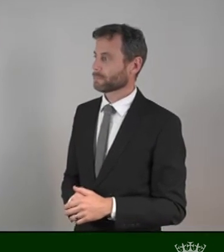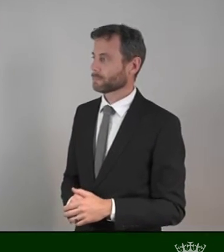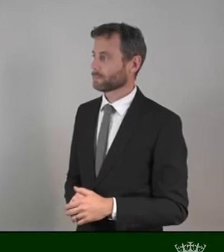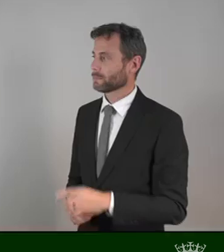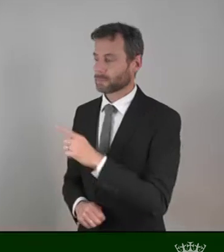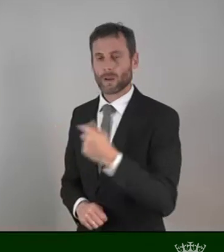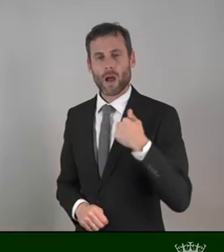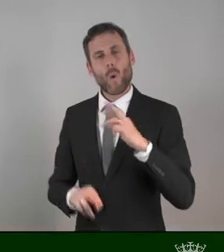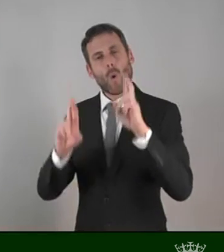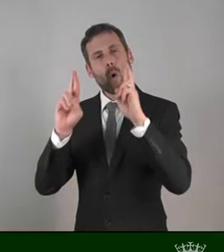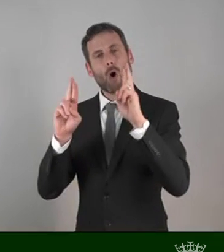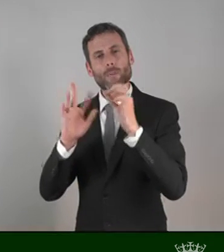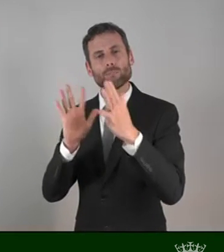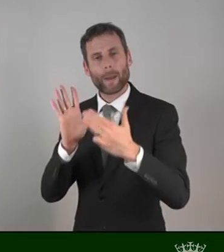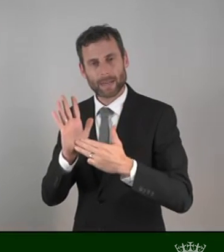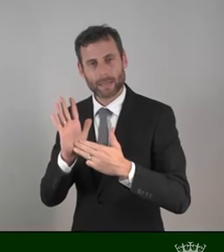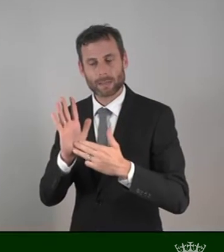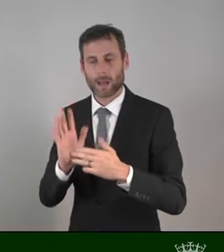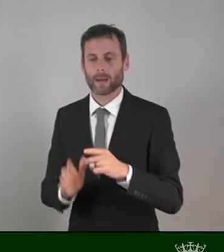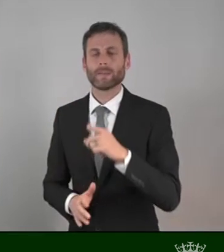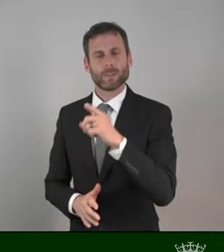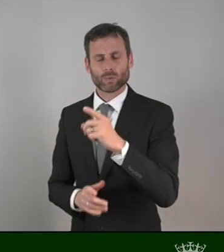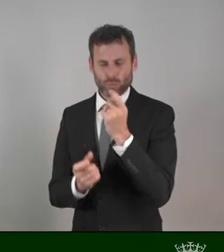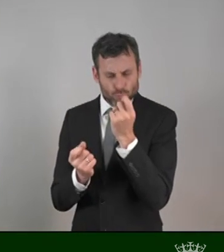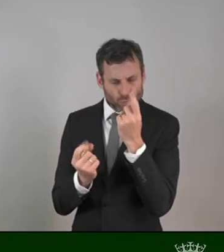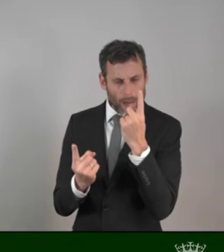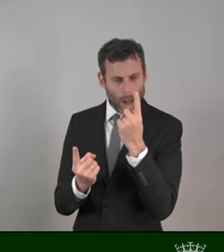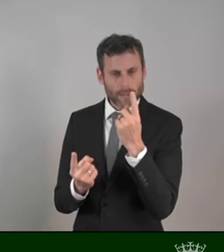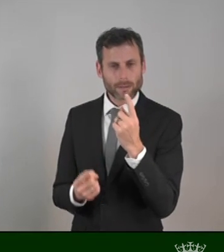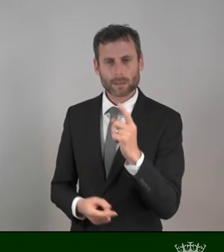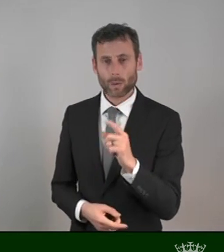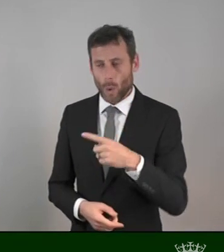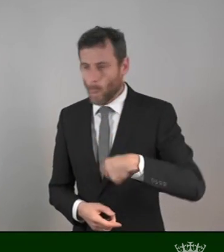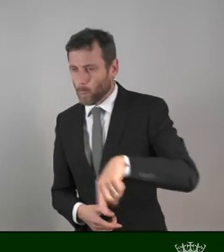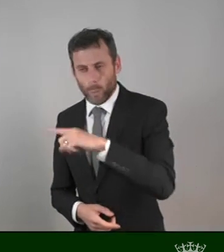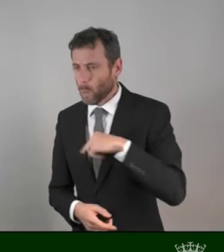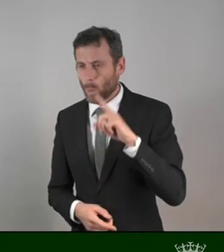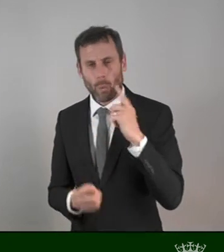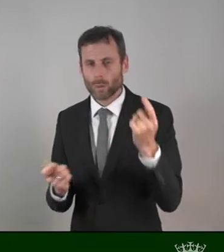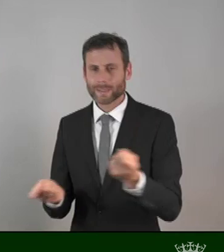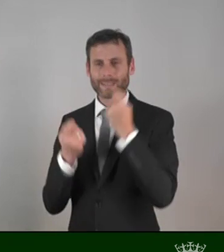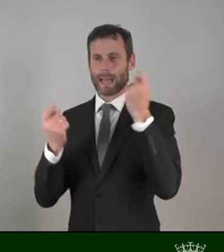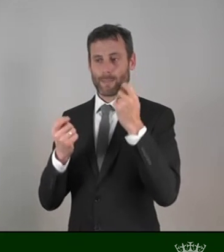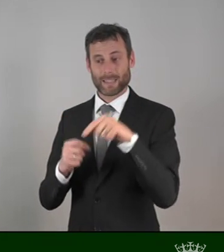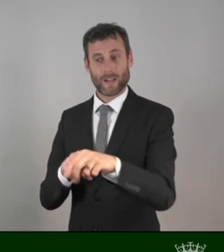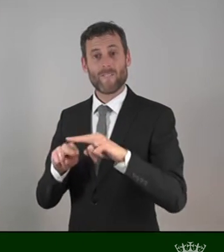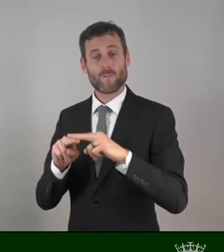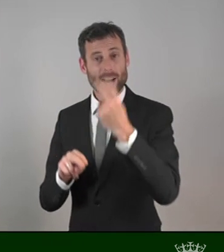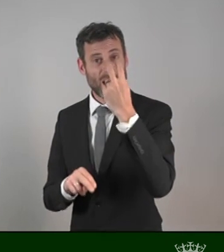I hope the Prime Minister has the humility to recognise that not everybody will be celebrating on Friday night.